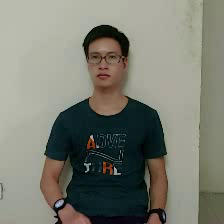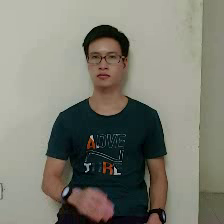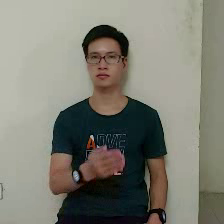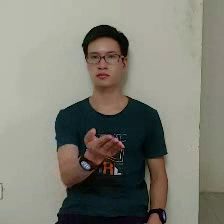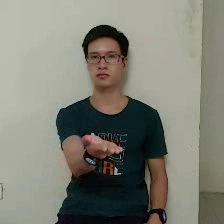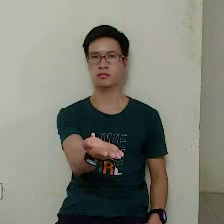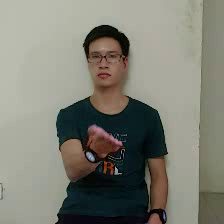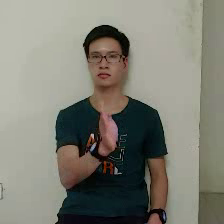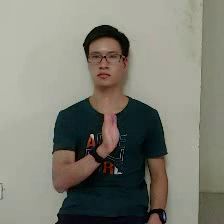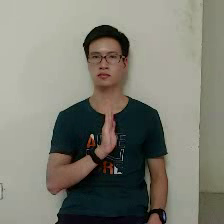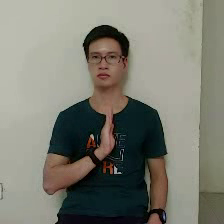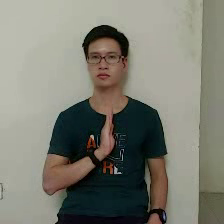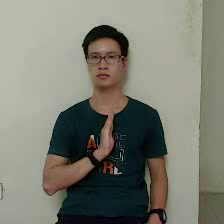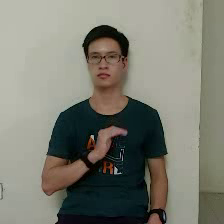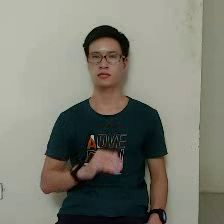Xin phép